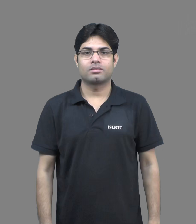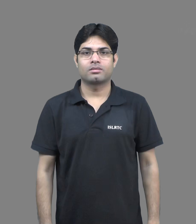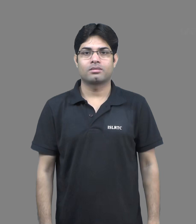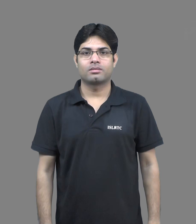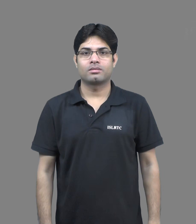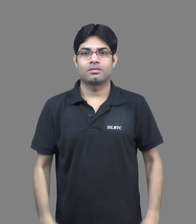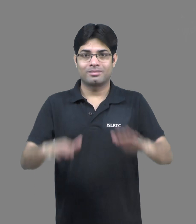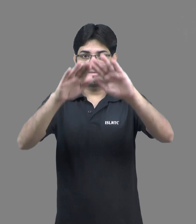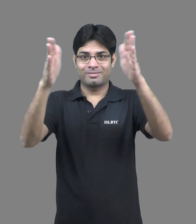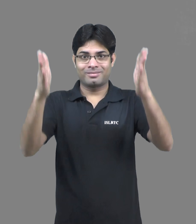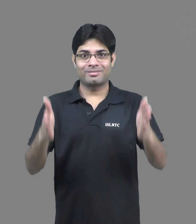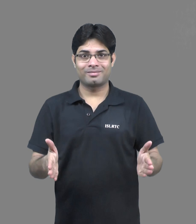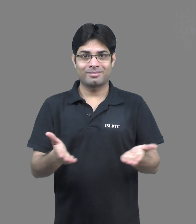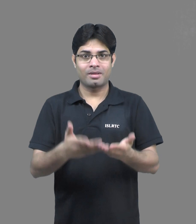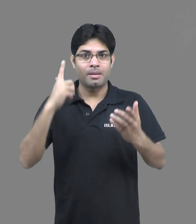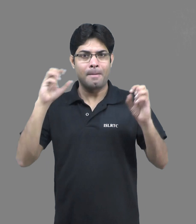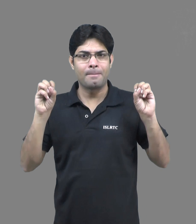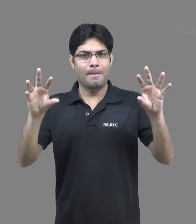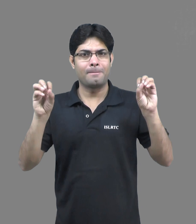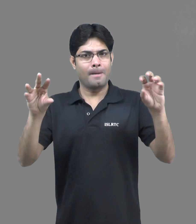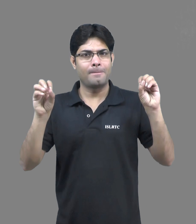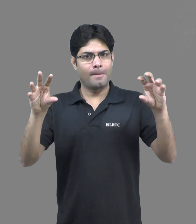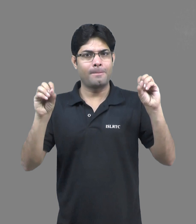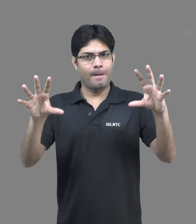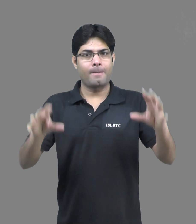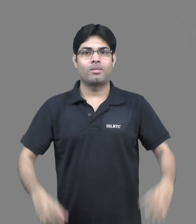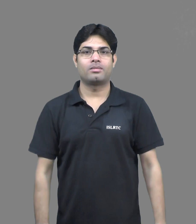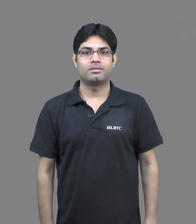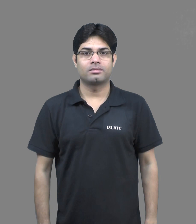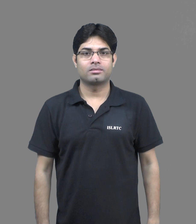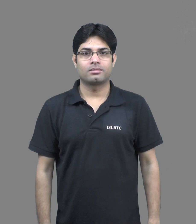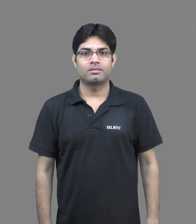Speakers